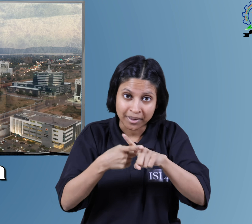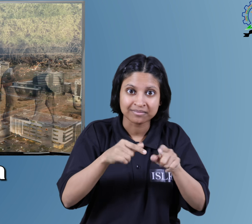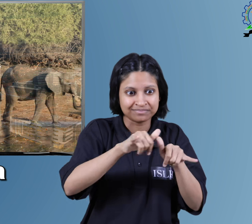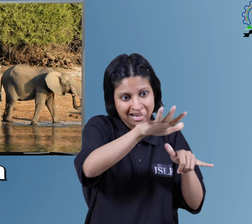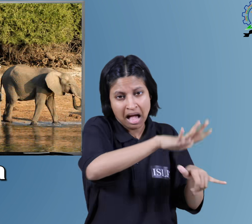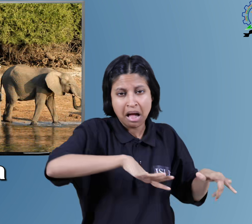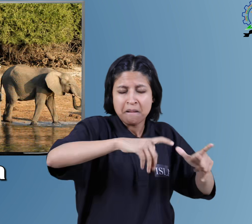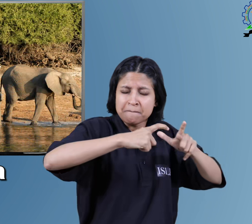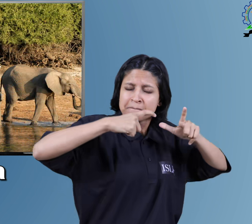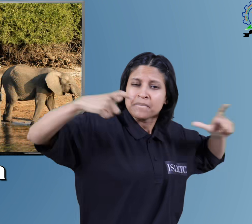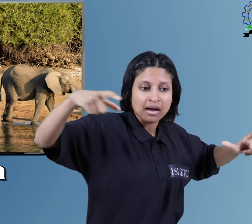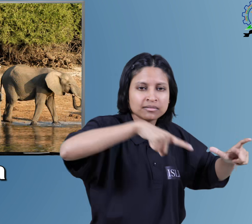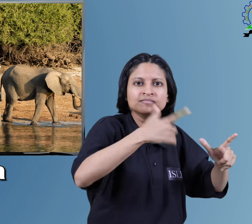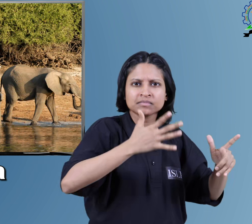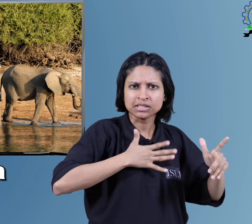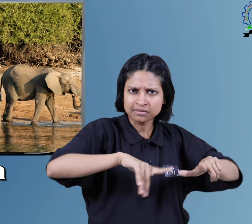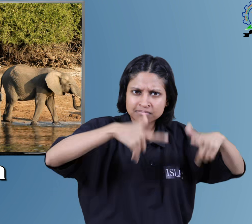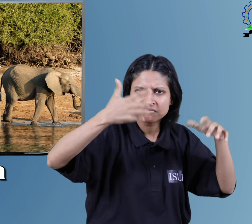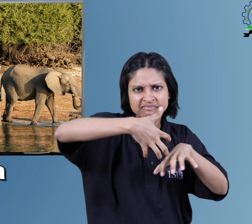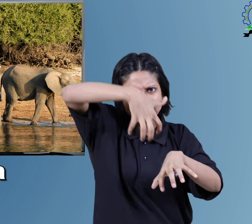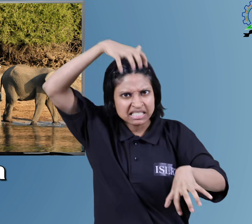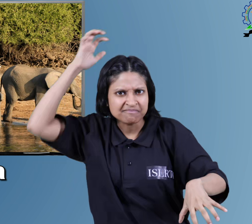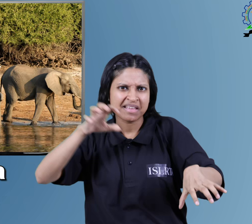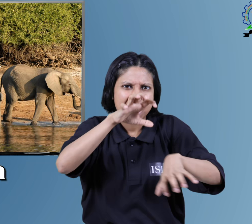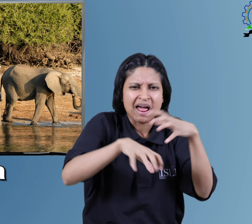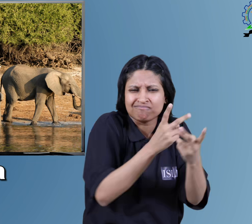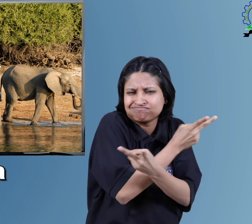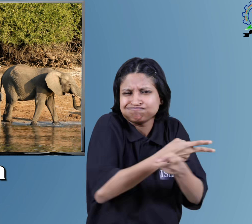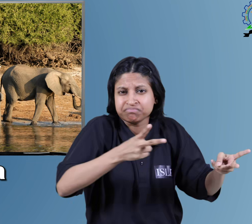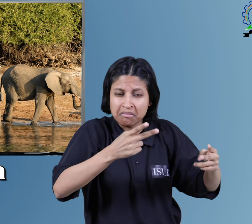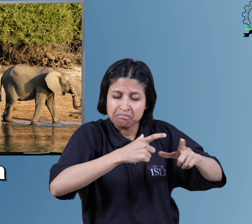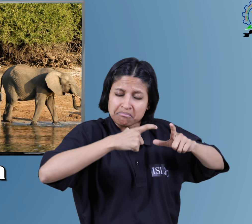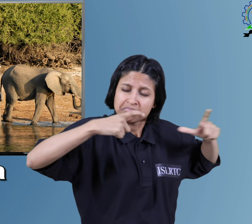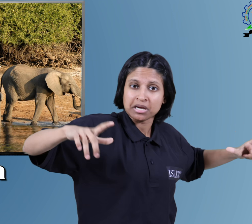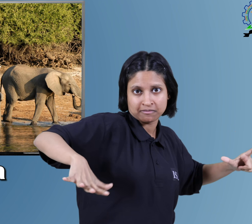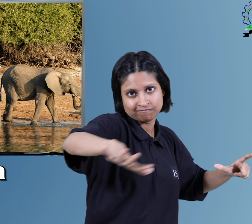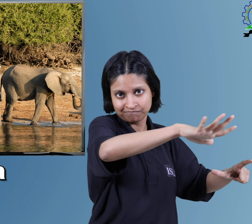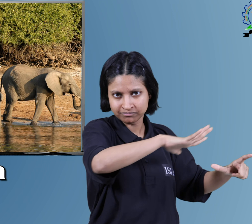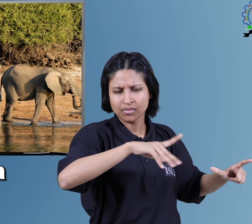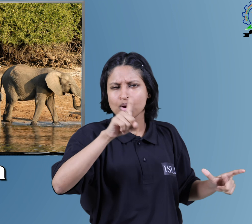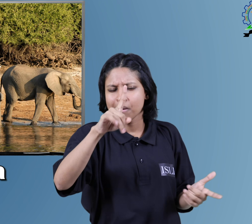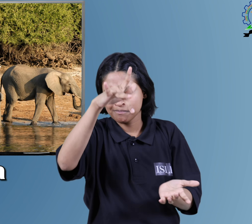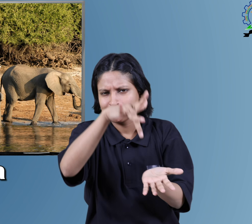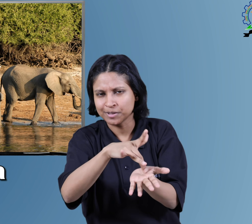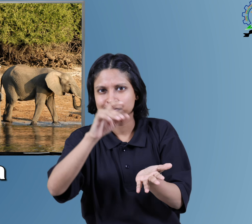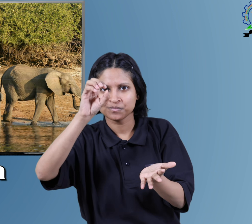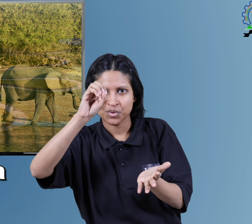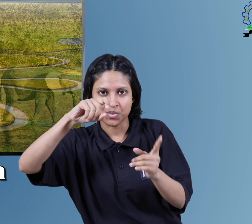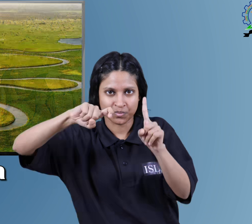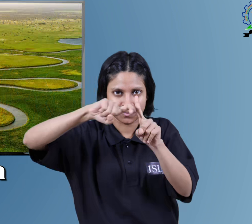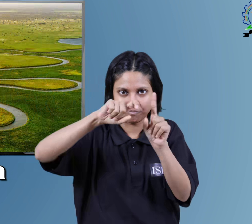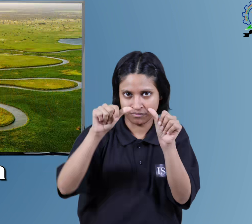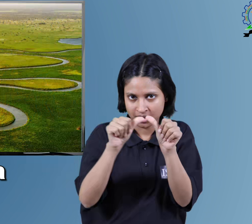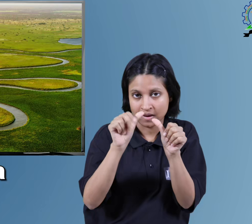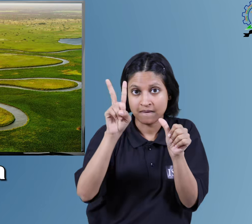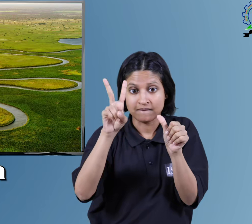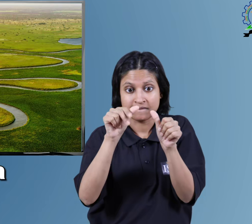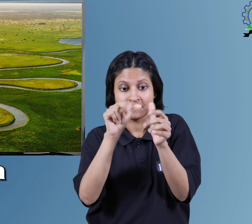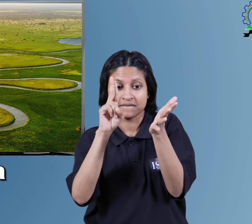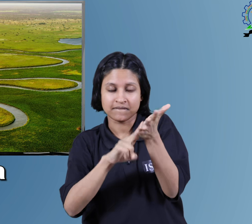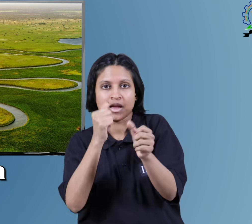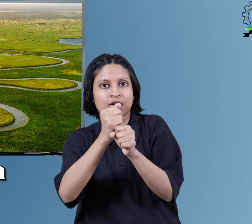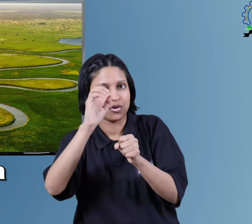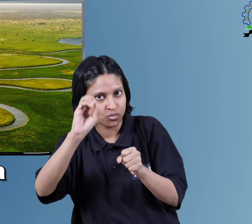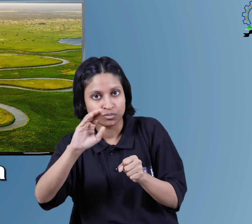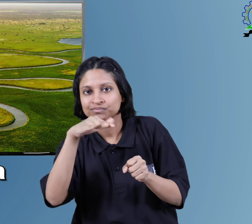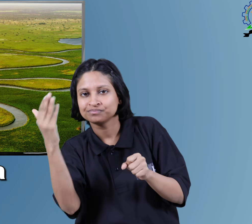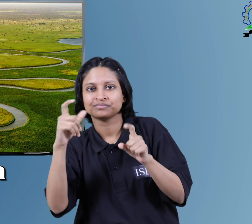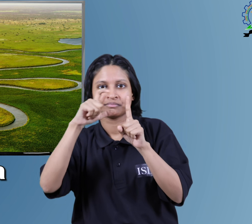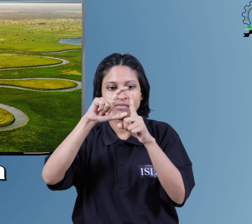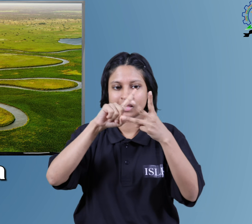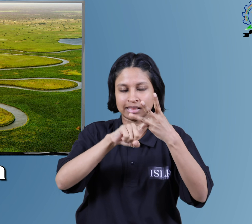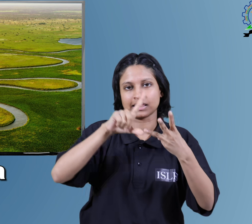and also its vast wilderness, including the Okavango Delta.